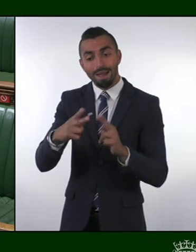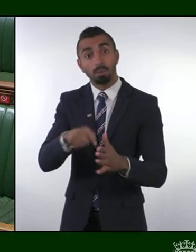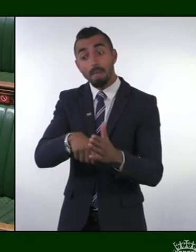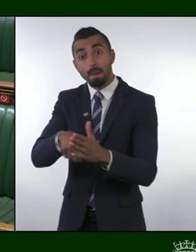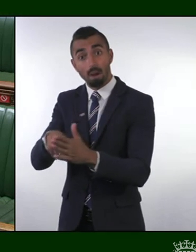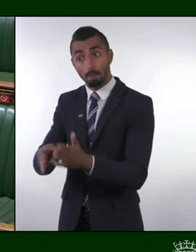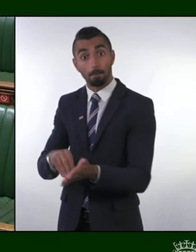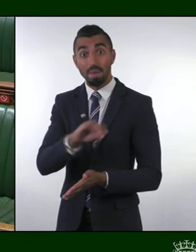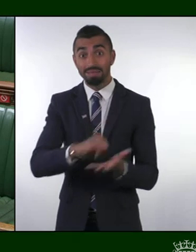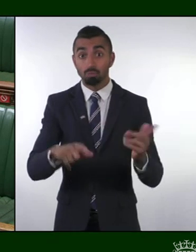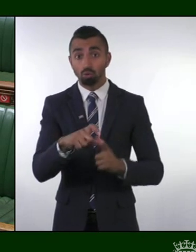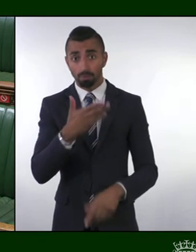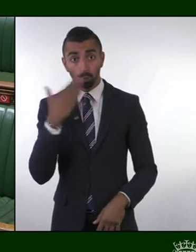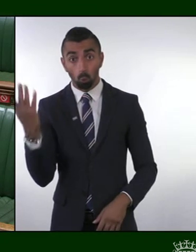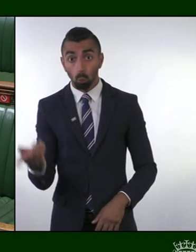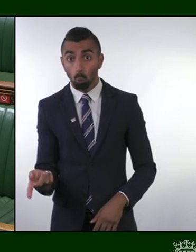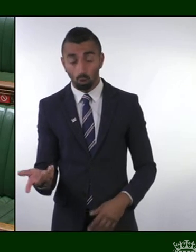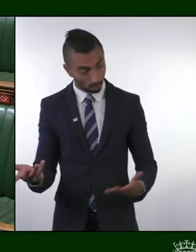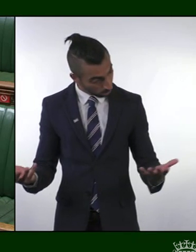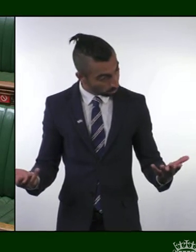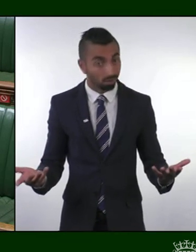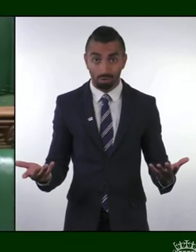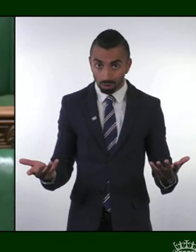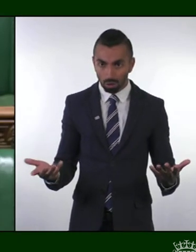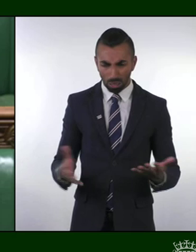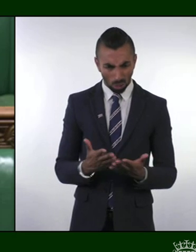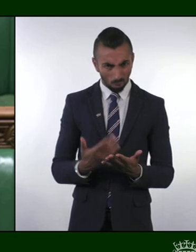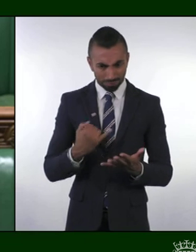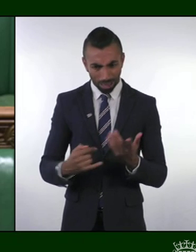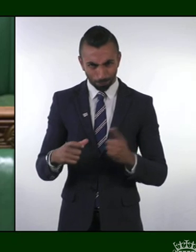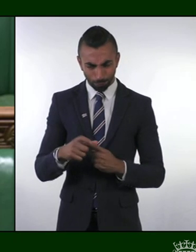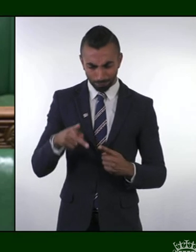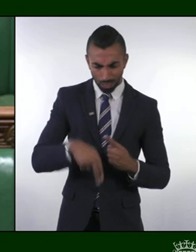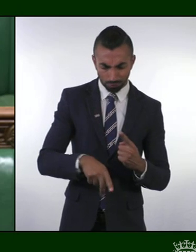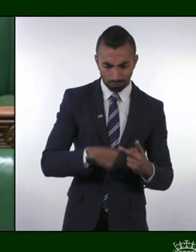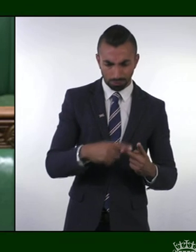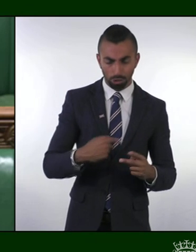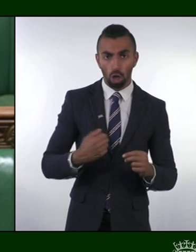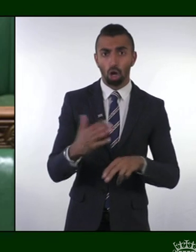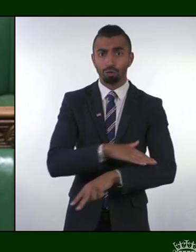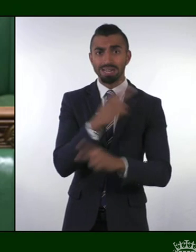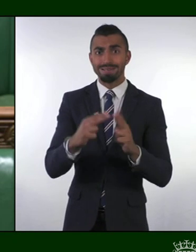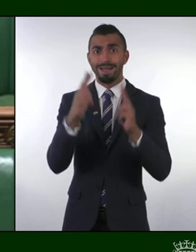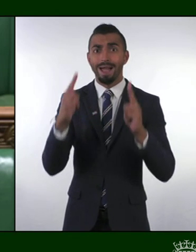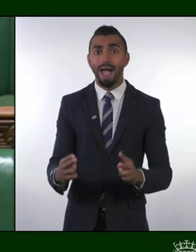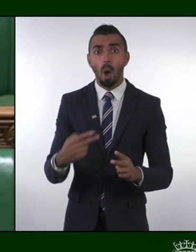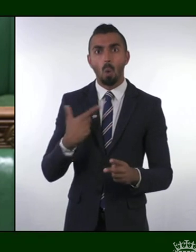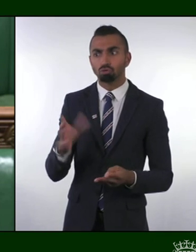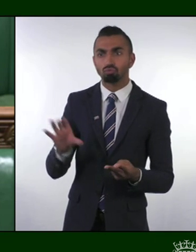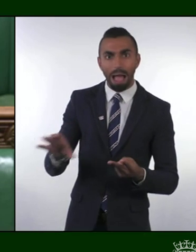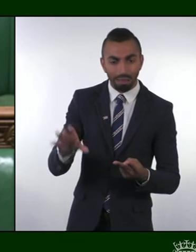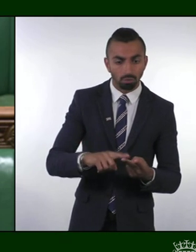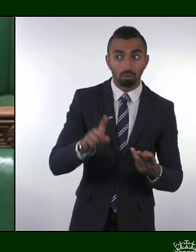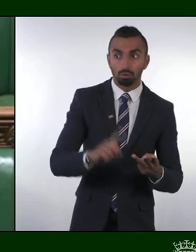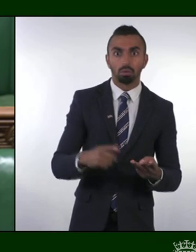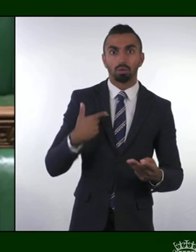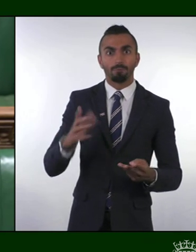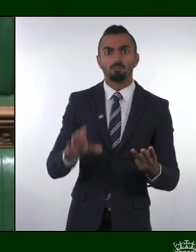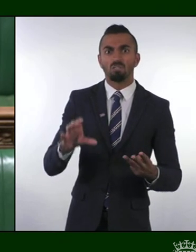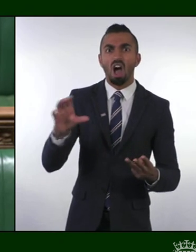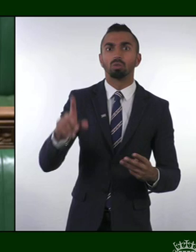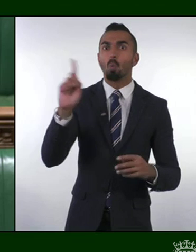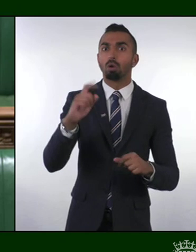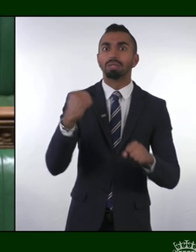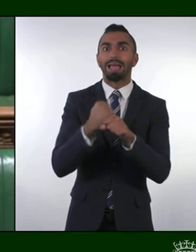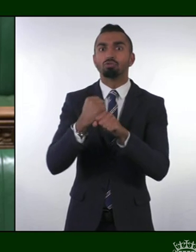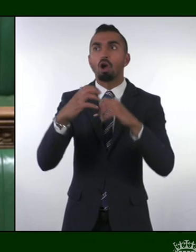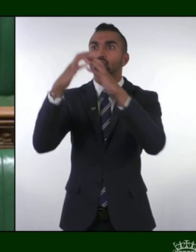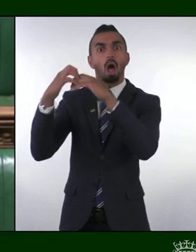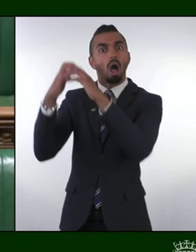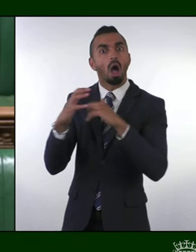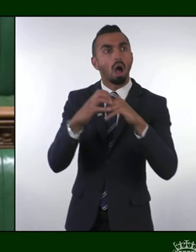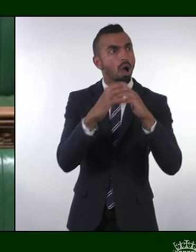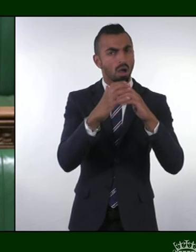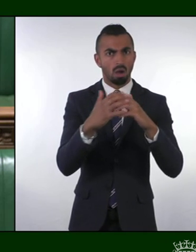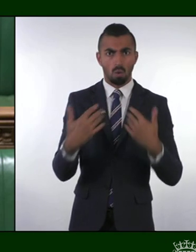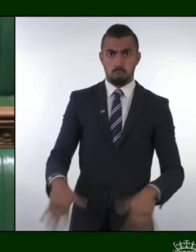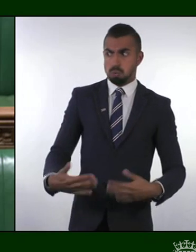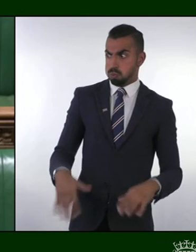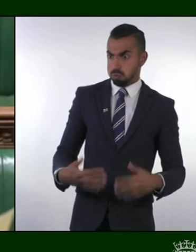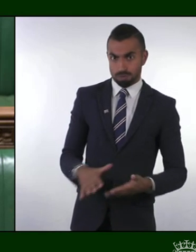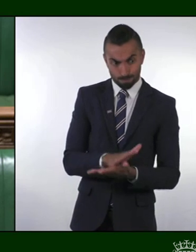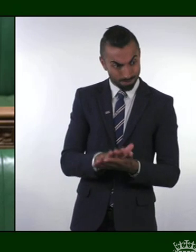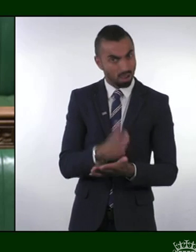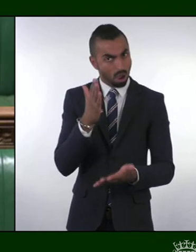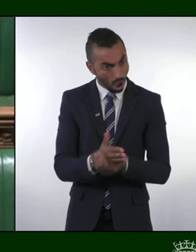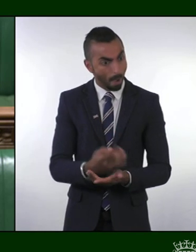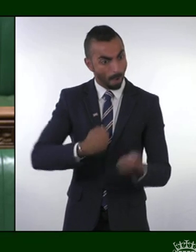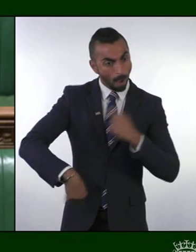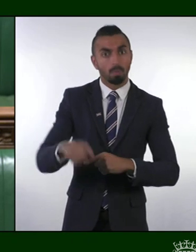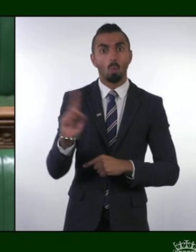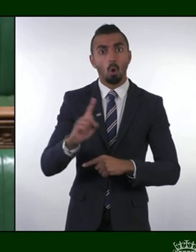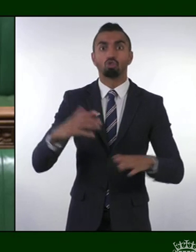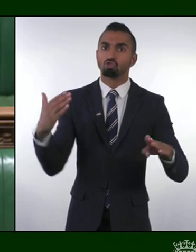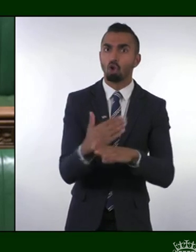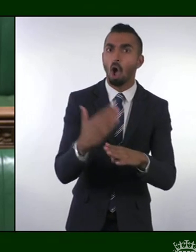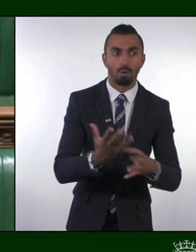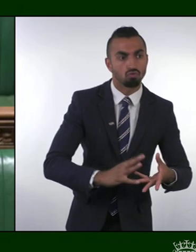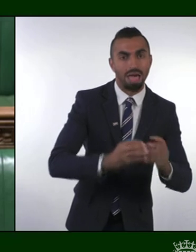Stamp duty cuts, a £5,000 green homes grant and tens of billions of pounds of new capital projects—we are creating jobs: the second part of our plan for jobs.